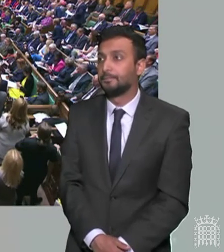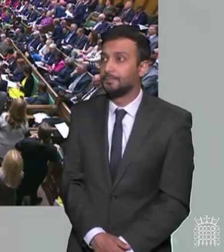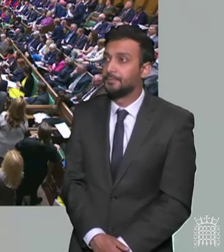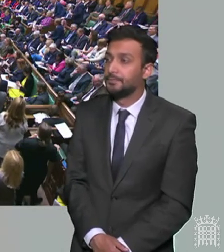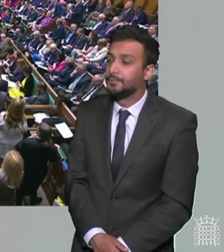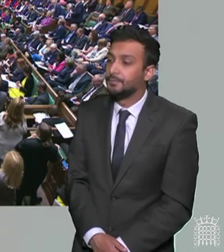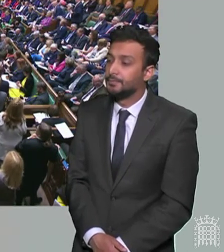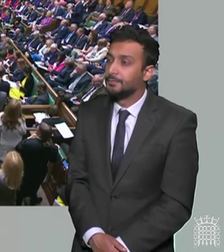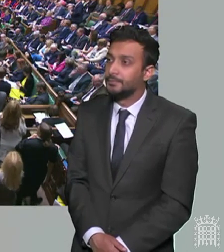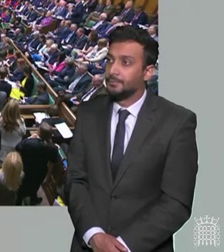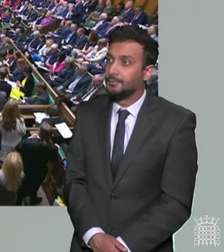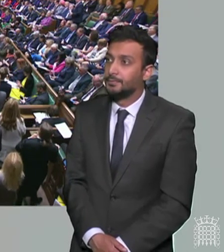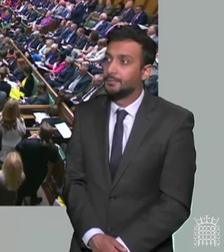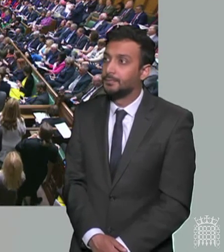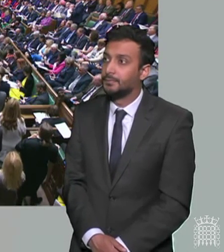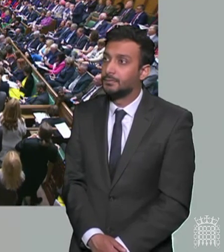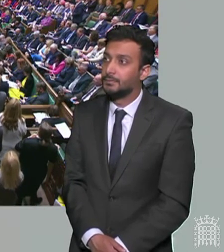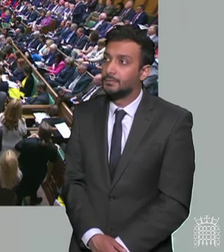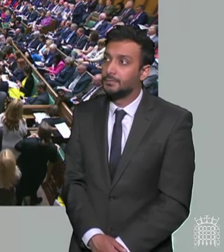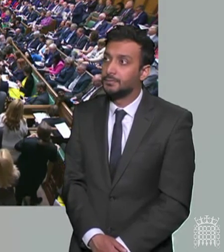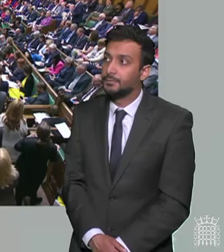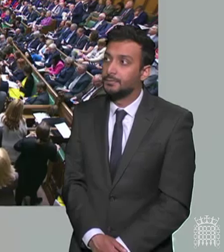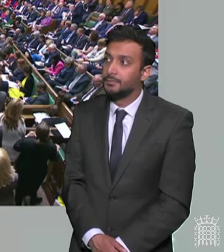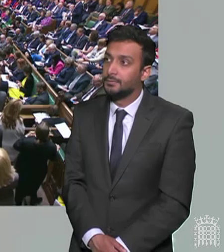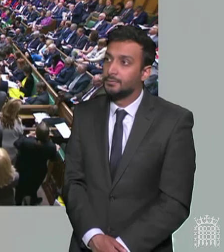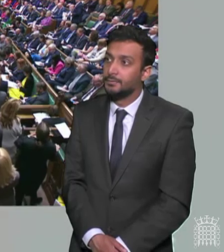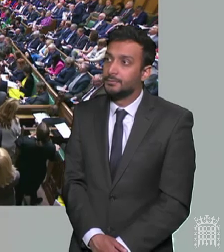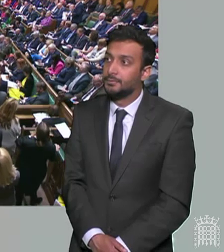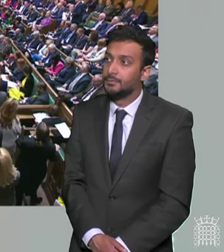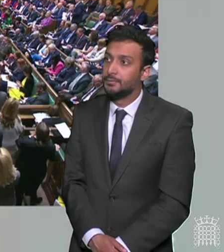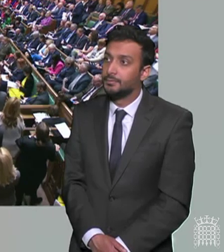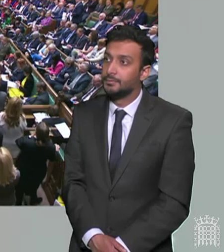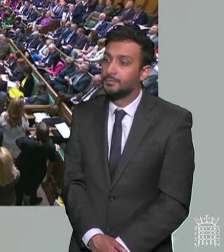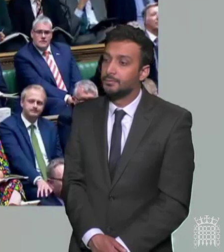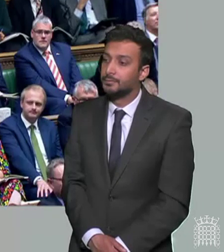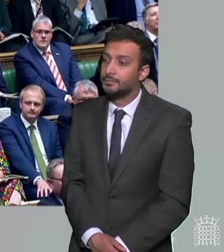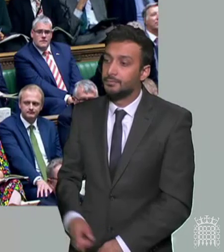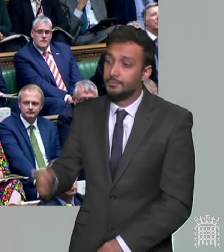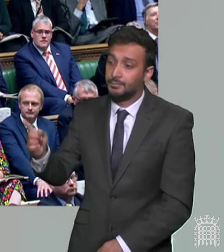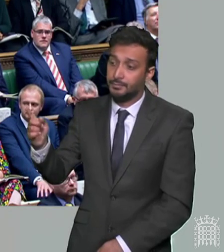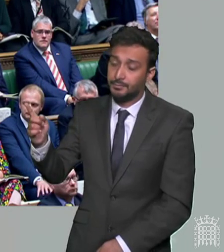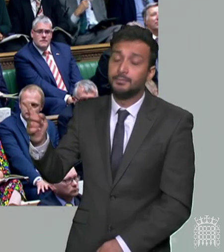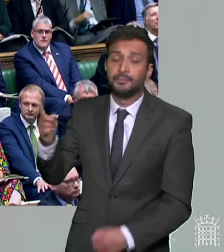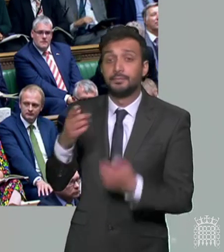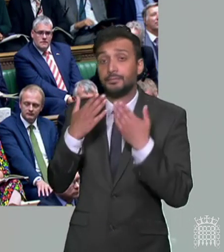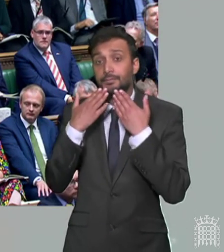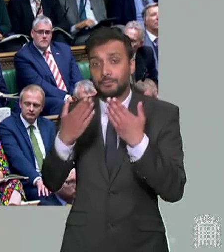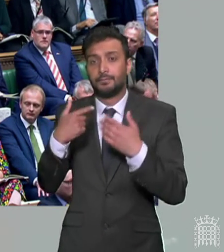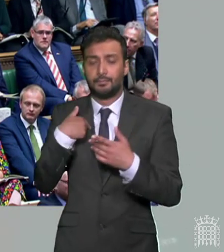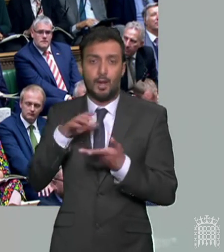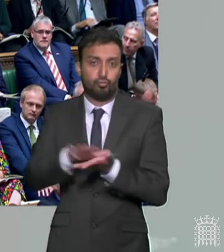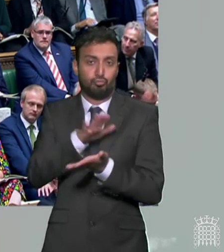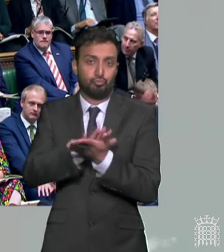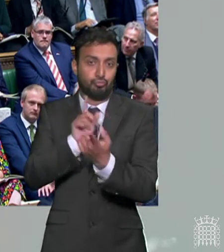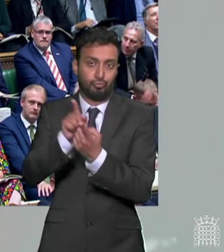Sir Jeffrey M. Donaldson I was pleased to meet the Prime Minister last week in Royal Hillsborough in my constituency.